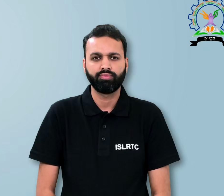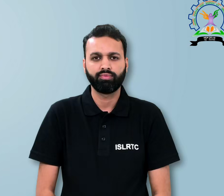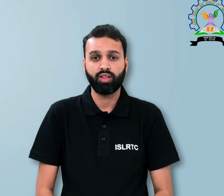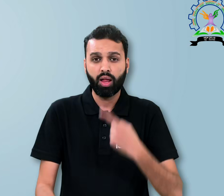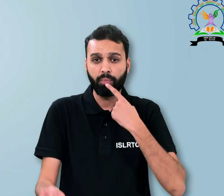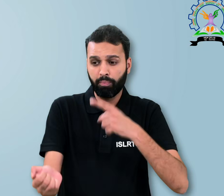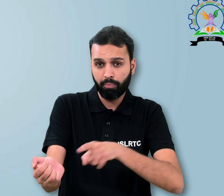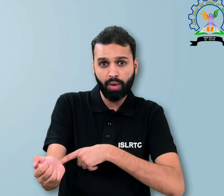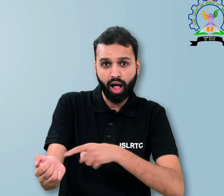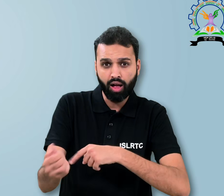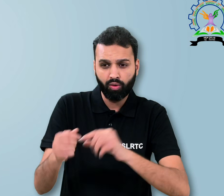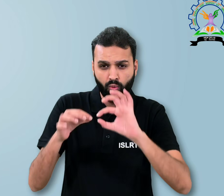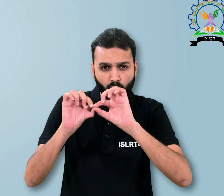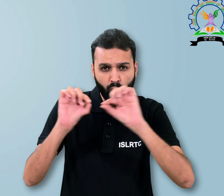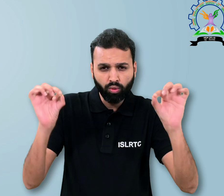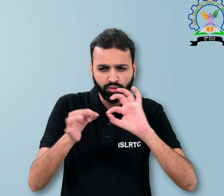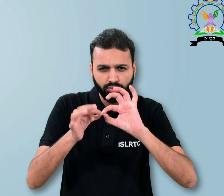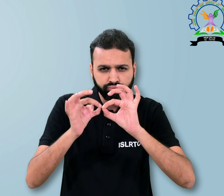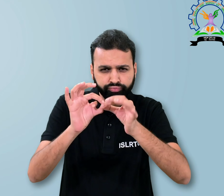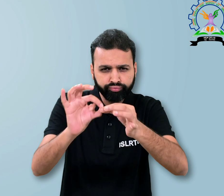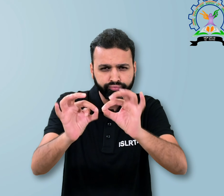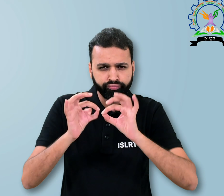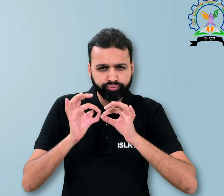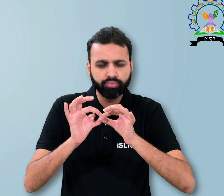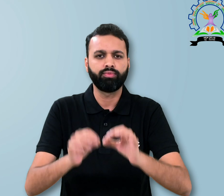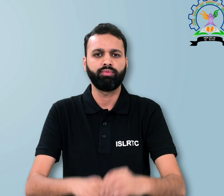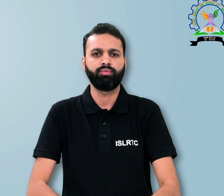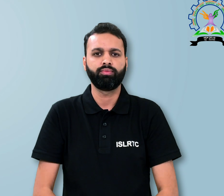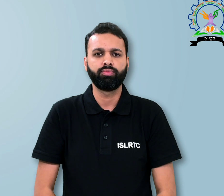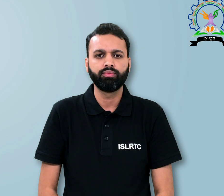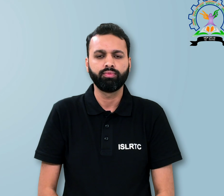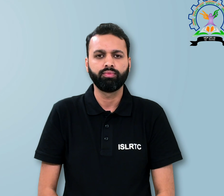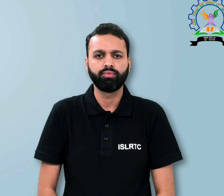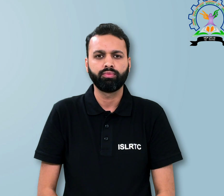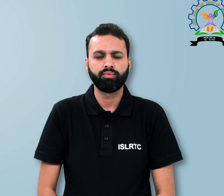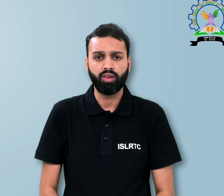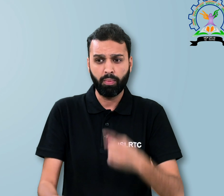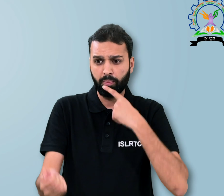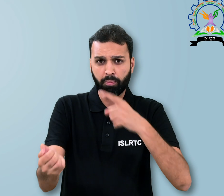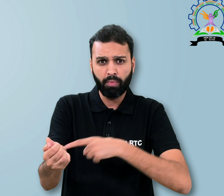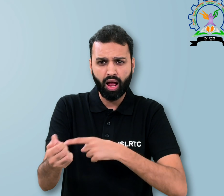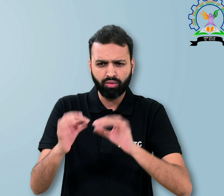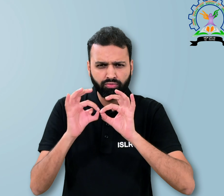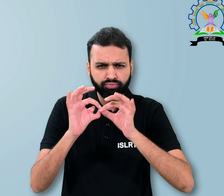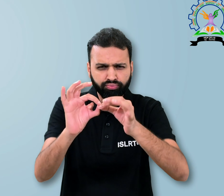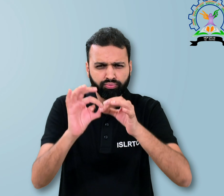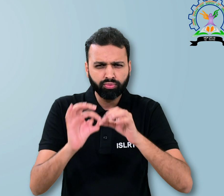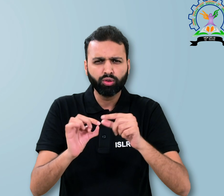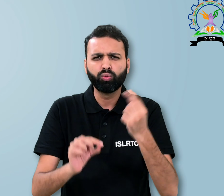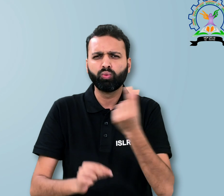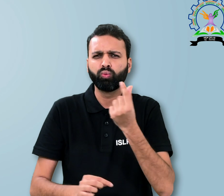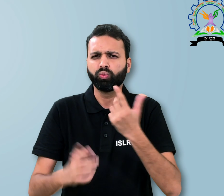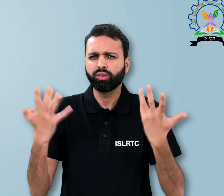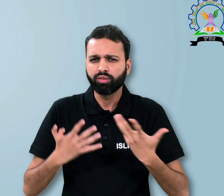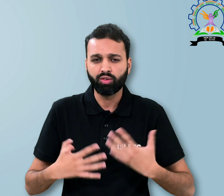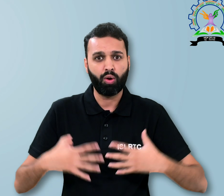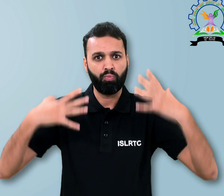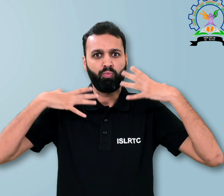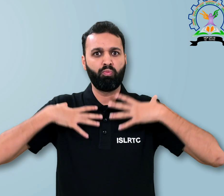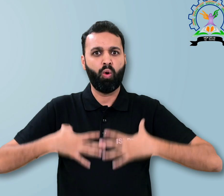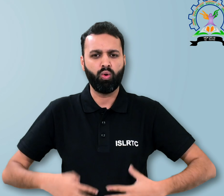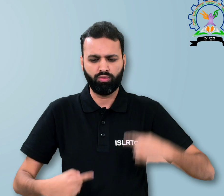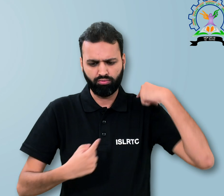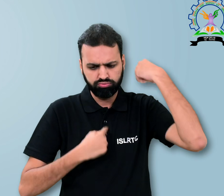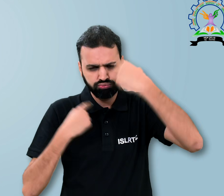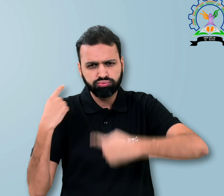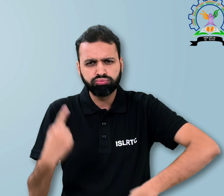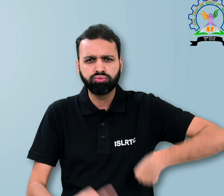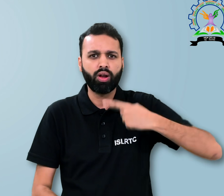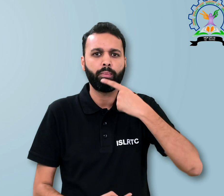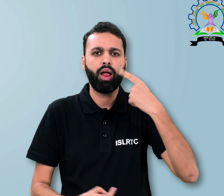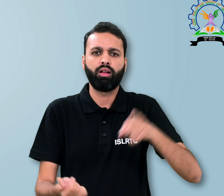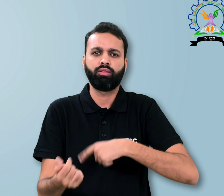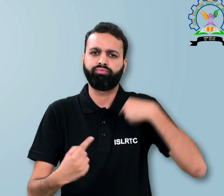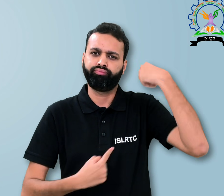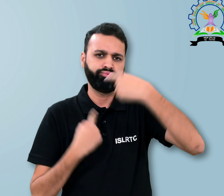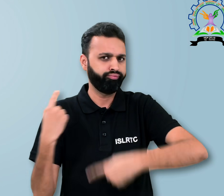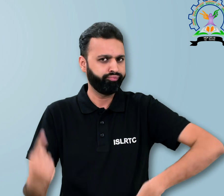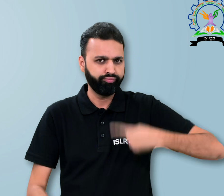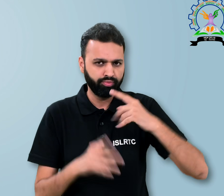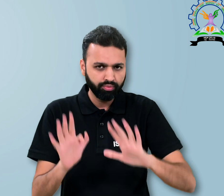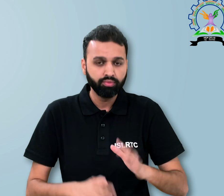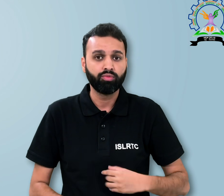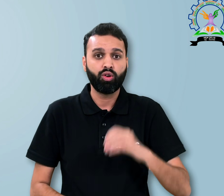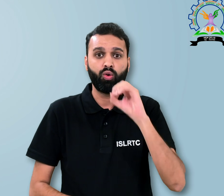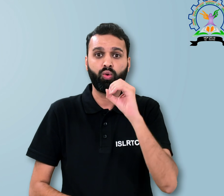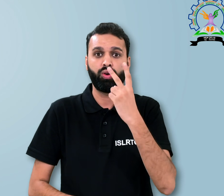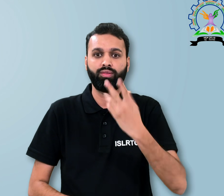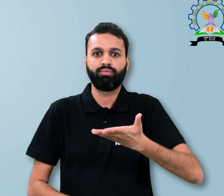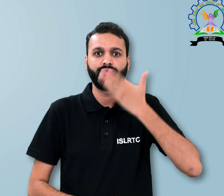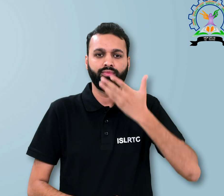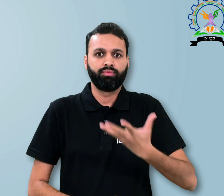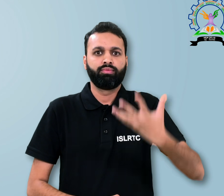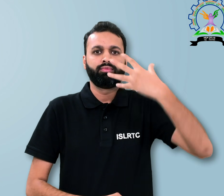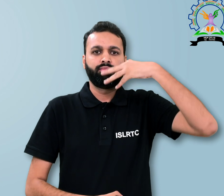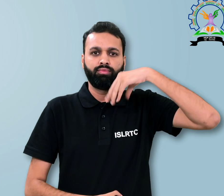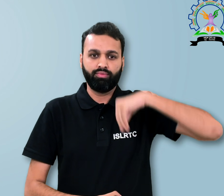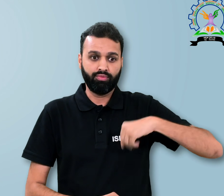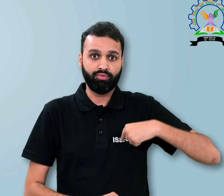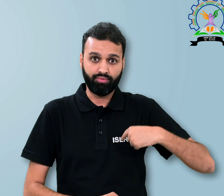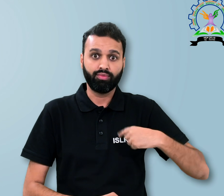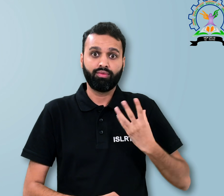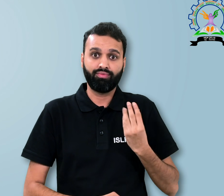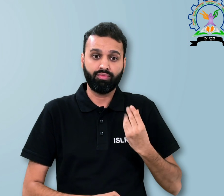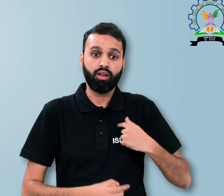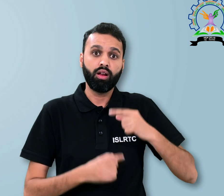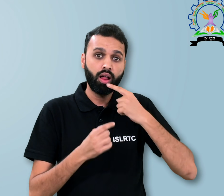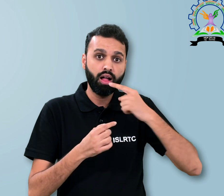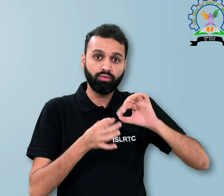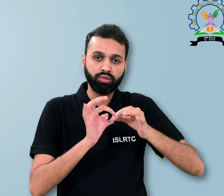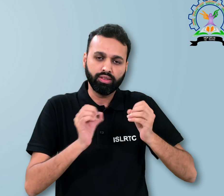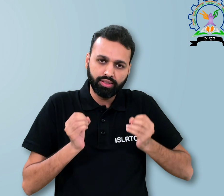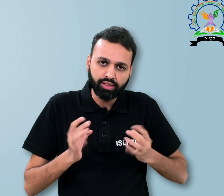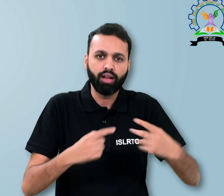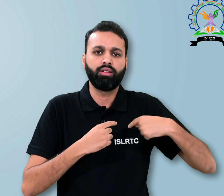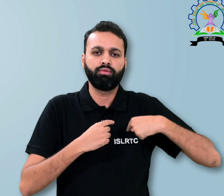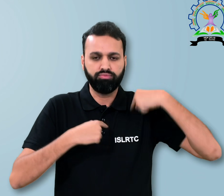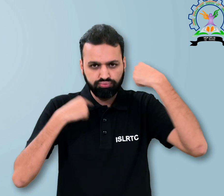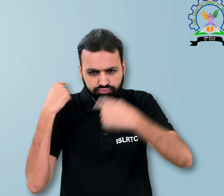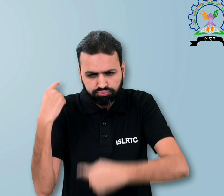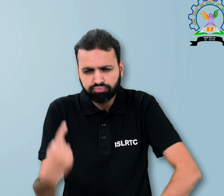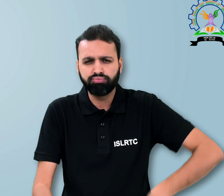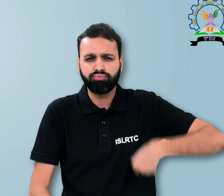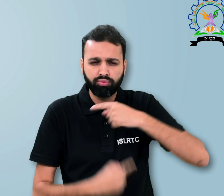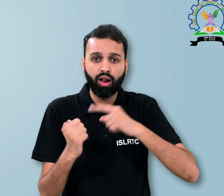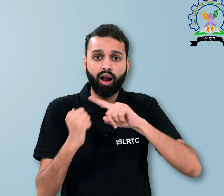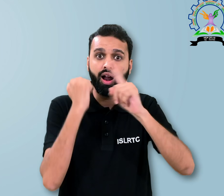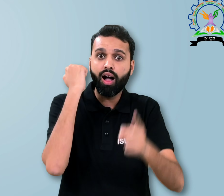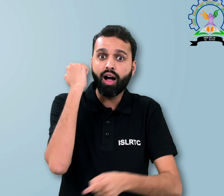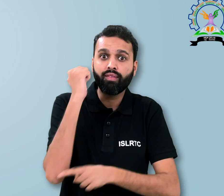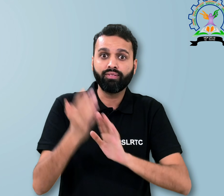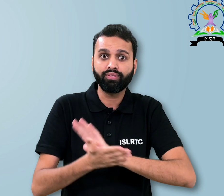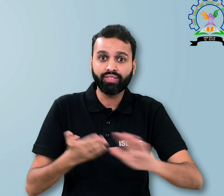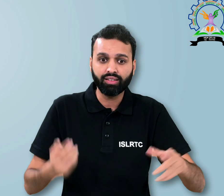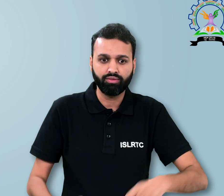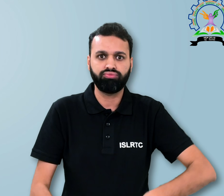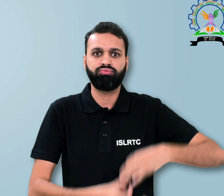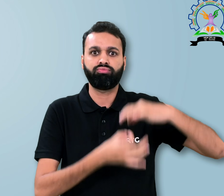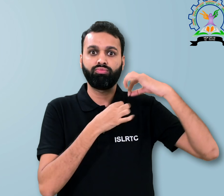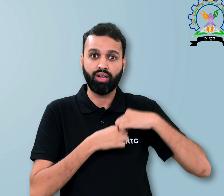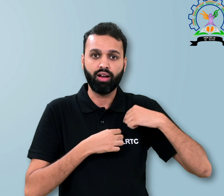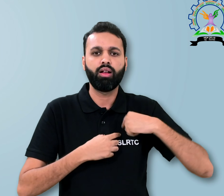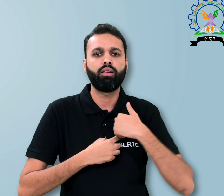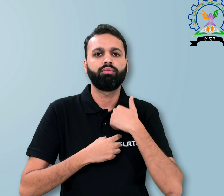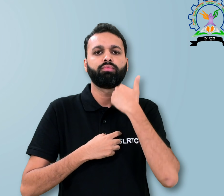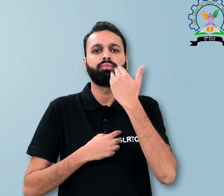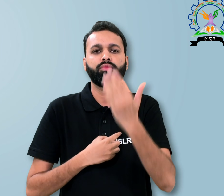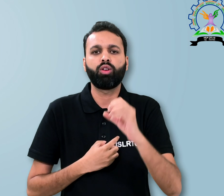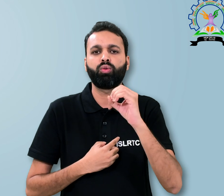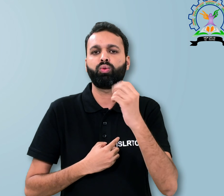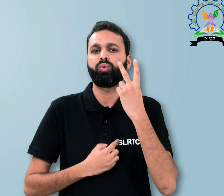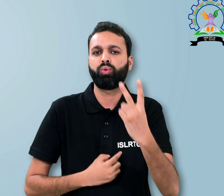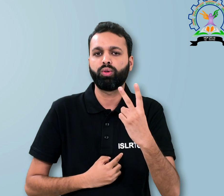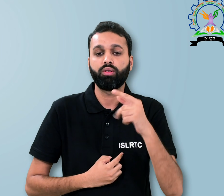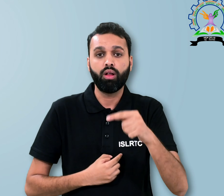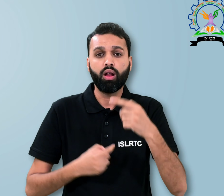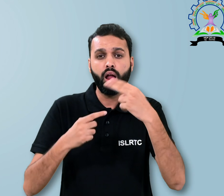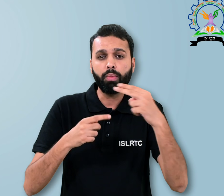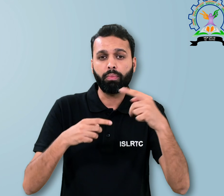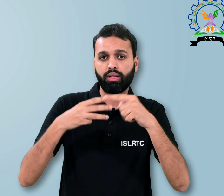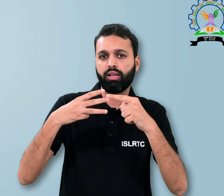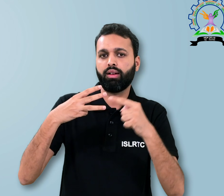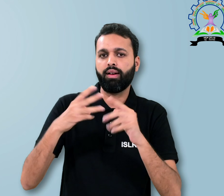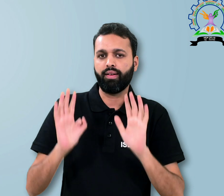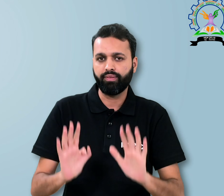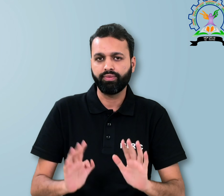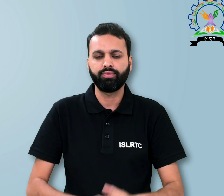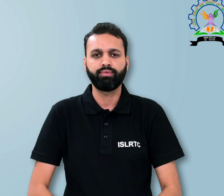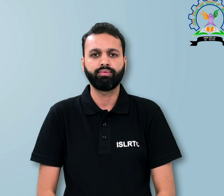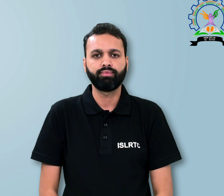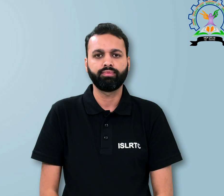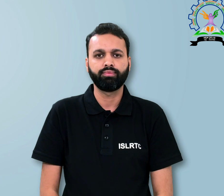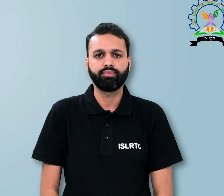Blood Vessels Blood vessels are the structures of the circulatory system that transport oxygen-rich blood throughout the human body and deliver it back to the heart. There are 3 main types of blood vessels: Arteries, Veins and Capillaries.